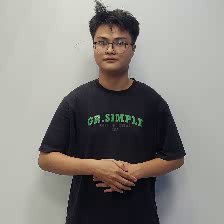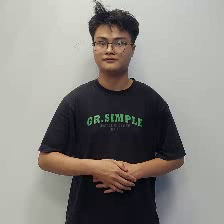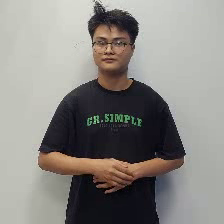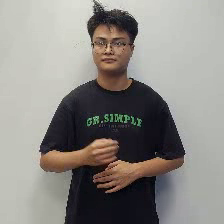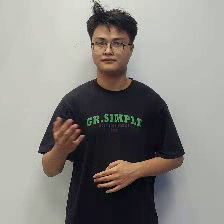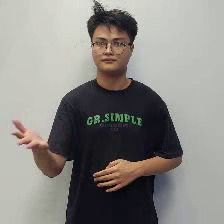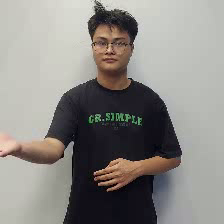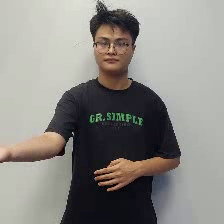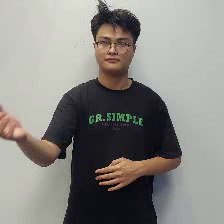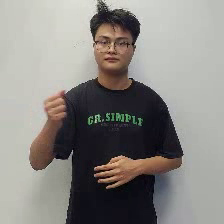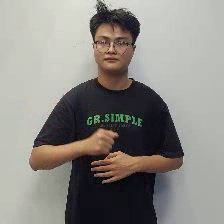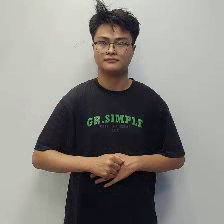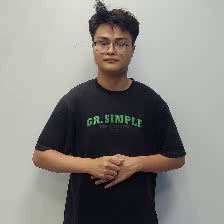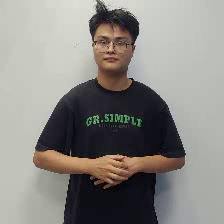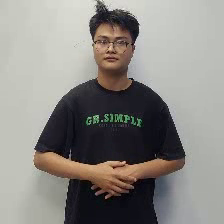Sử dụng